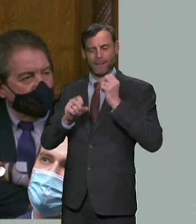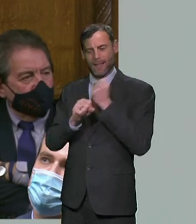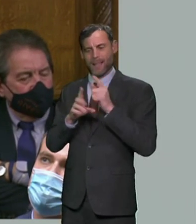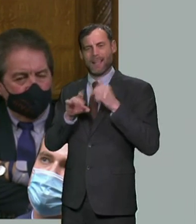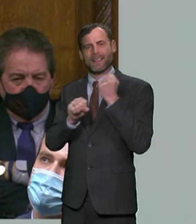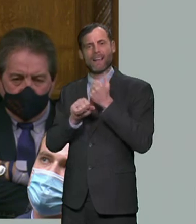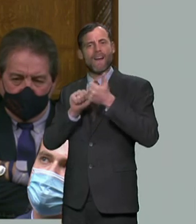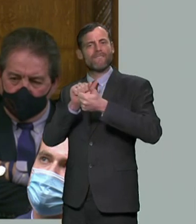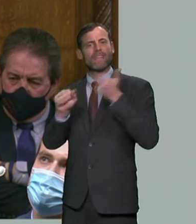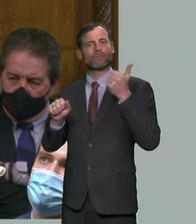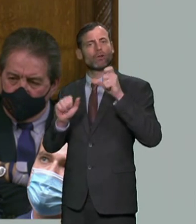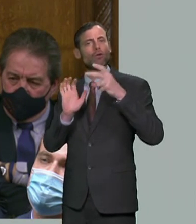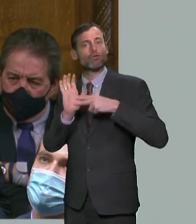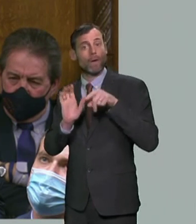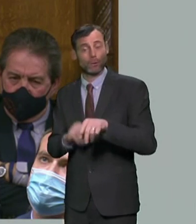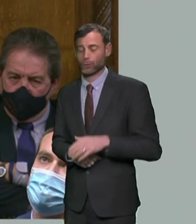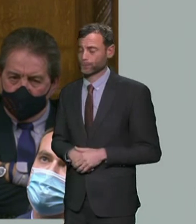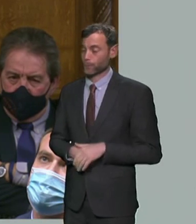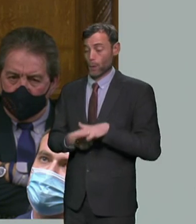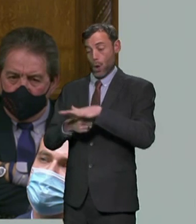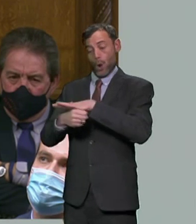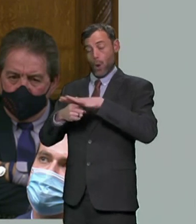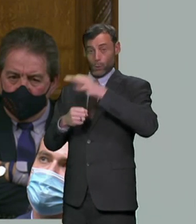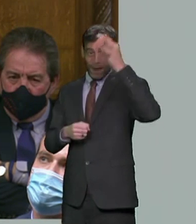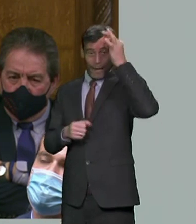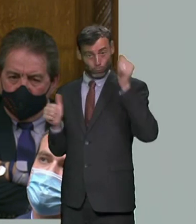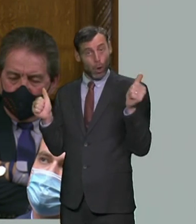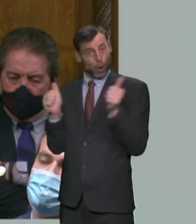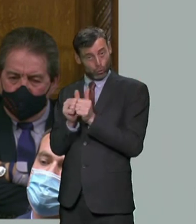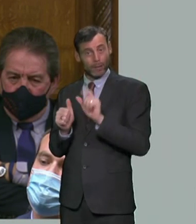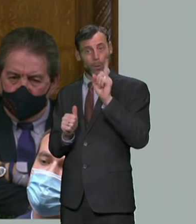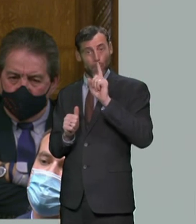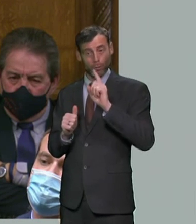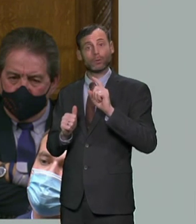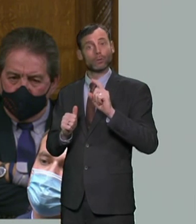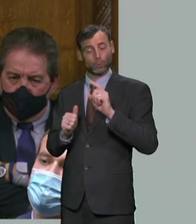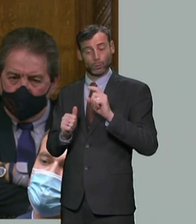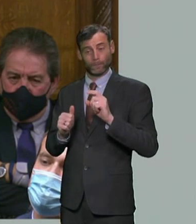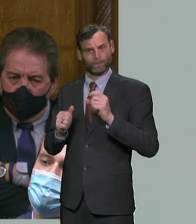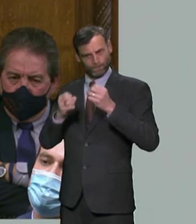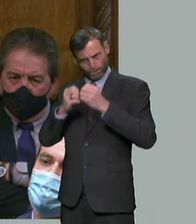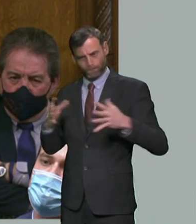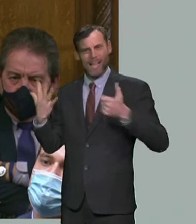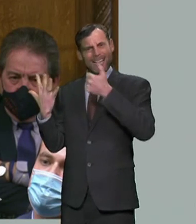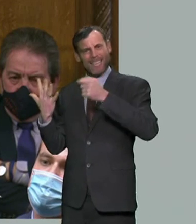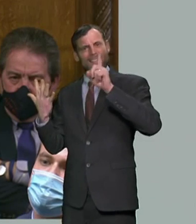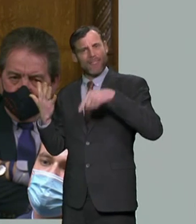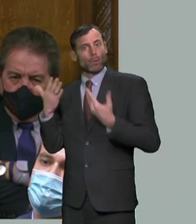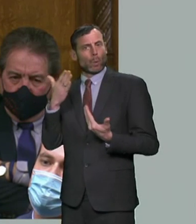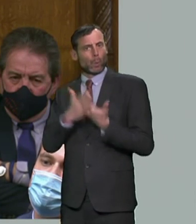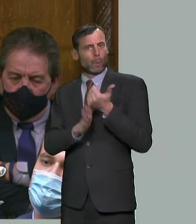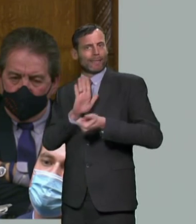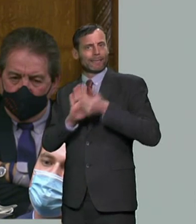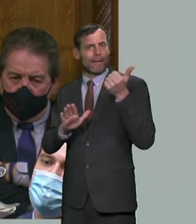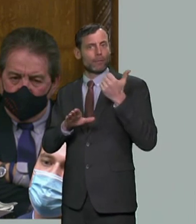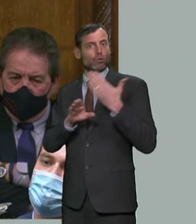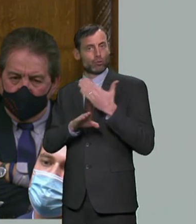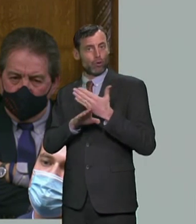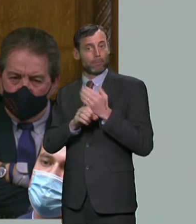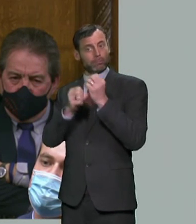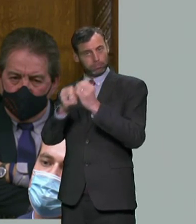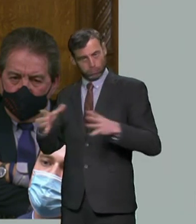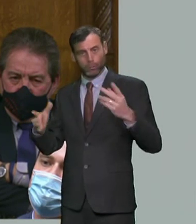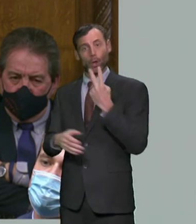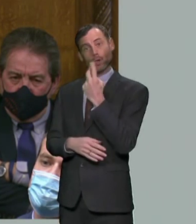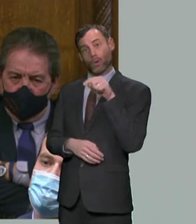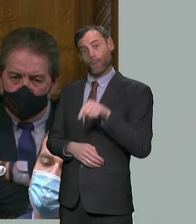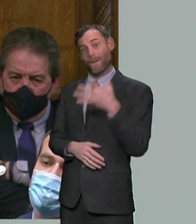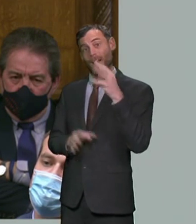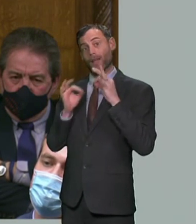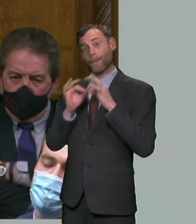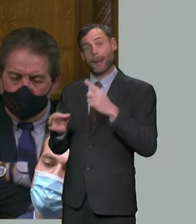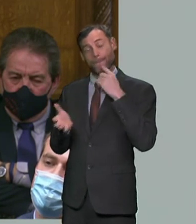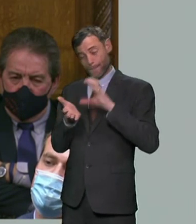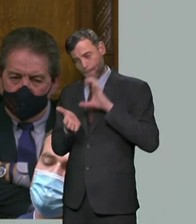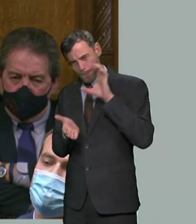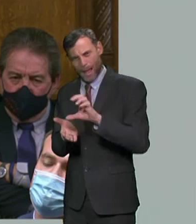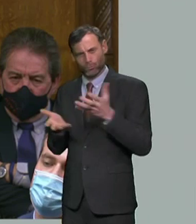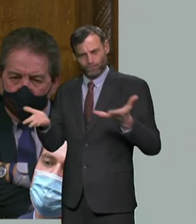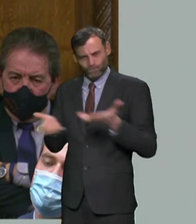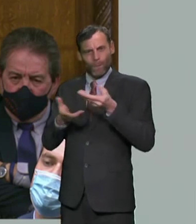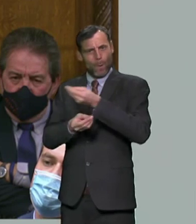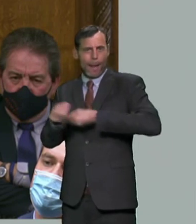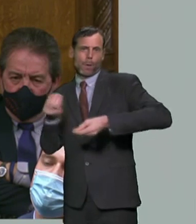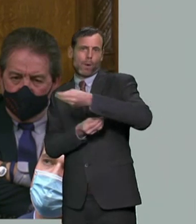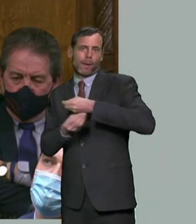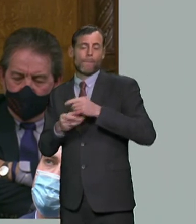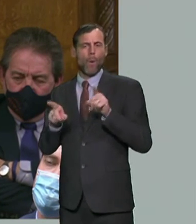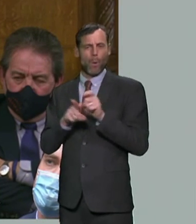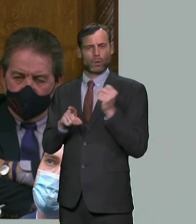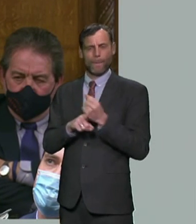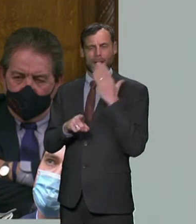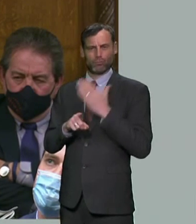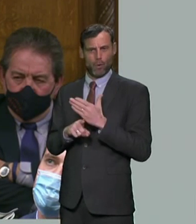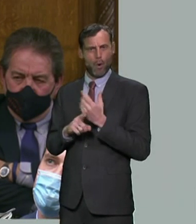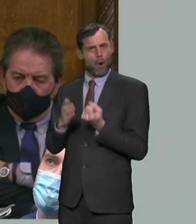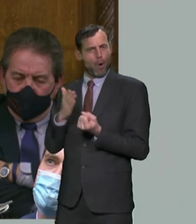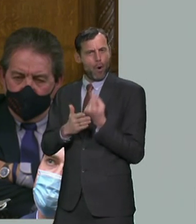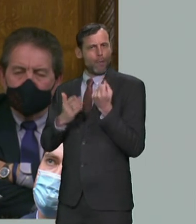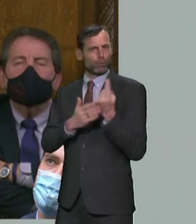Last week, local councils granted outline planning permission to create 6,000 new skilled jobs and secure many thousands of others, to inject £2.5 billion into our local economy and to level up across our region.